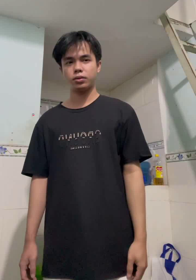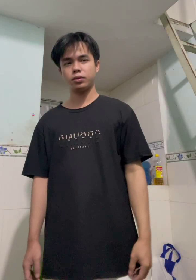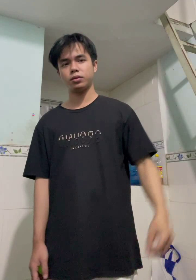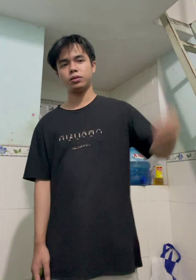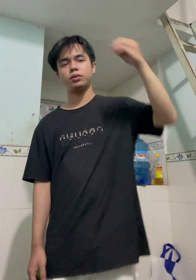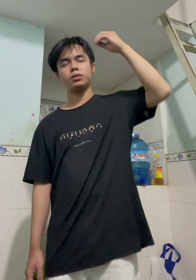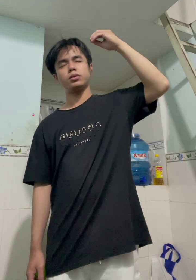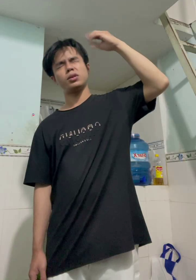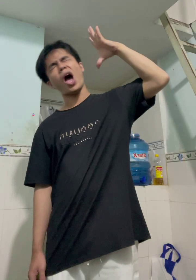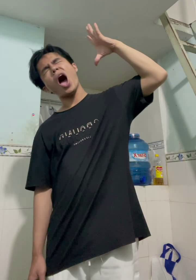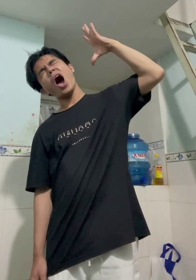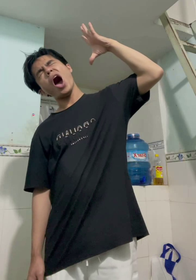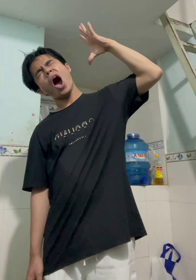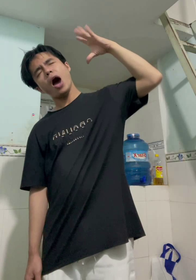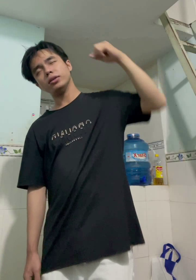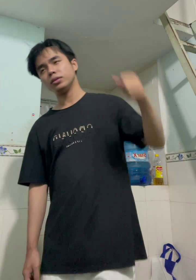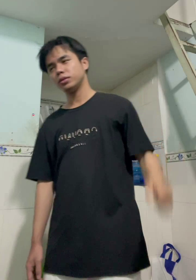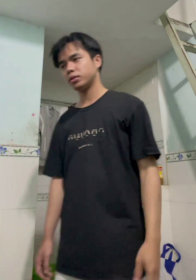troi nang